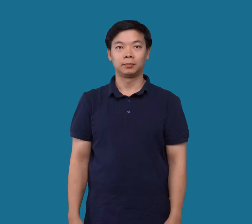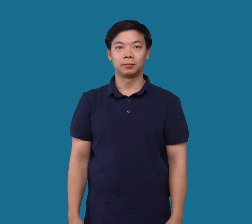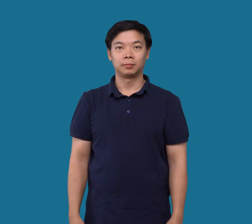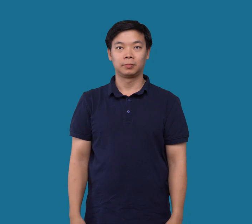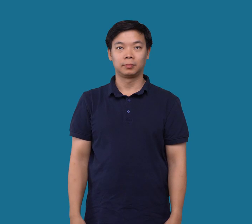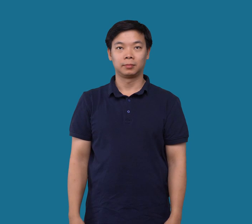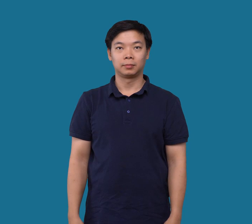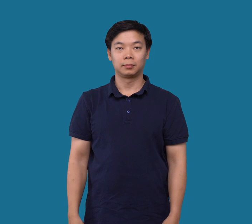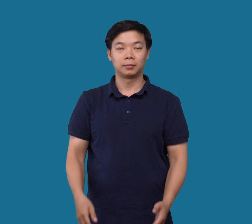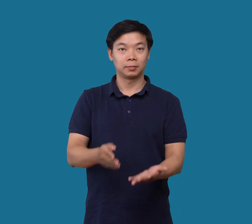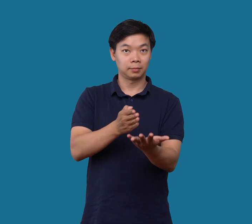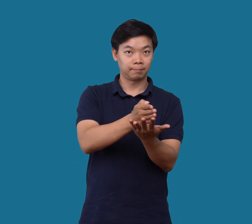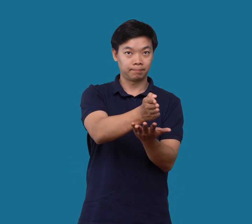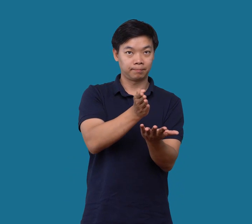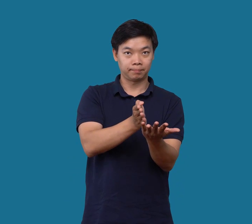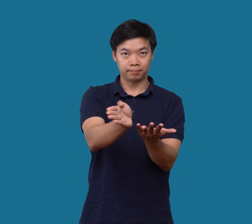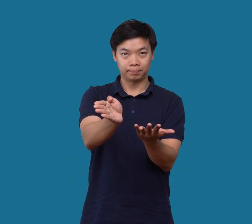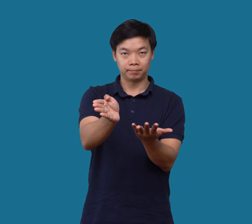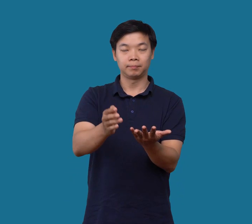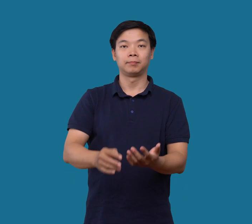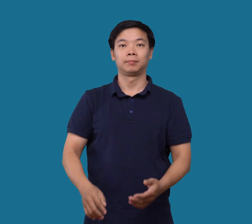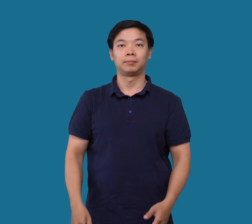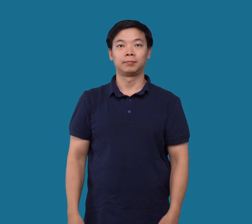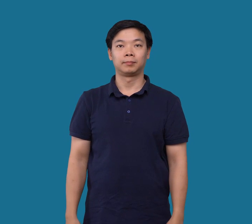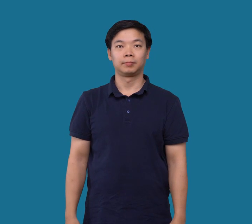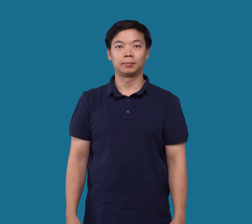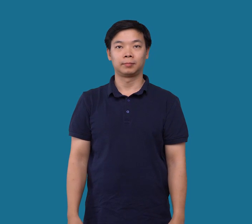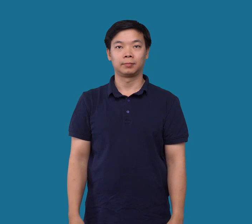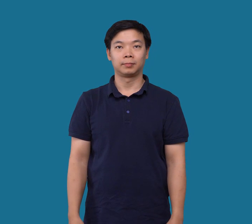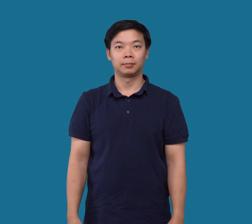lĩnh vực